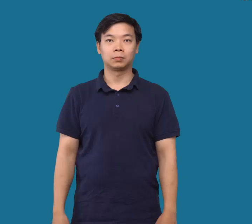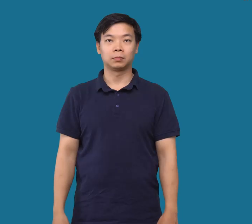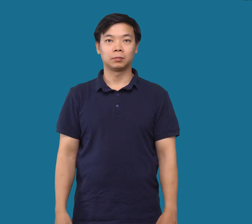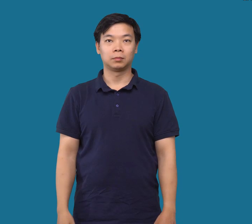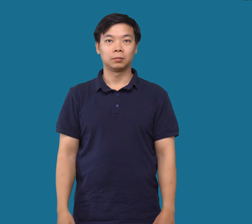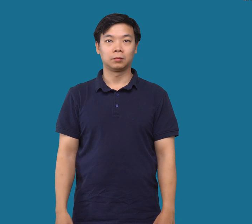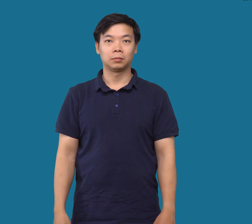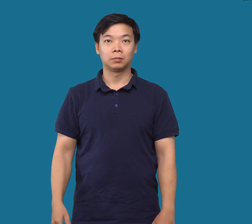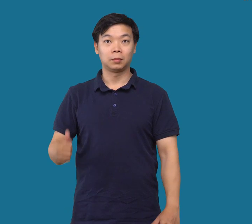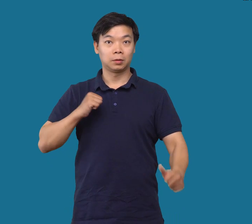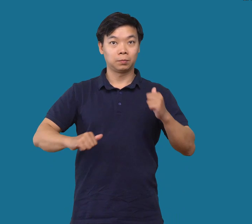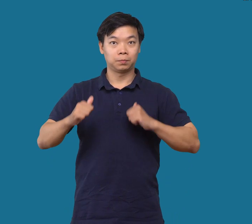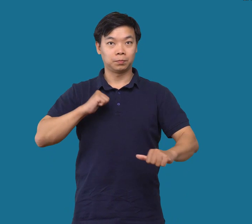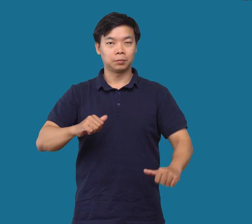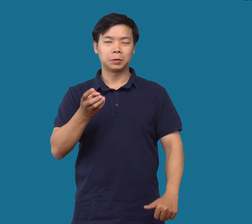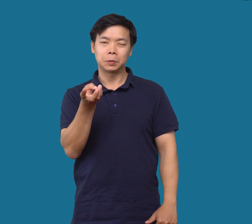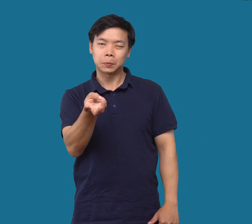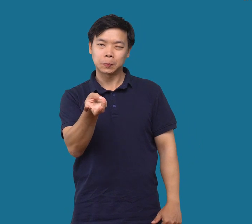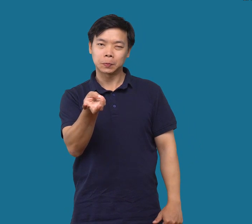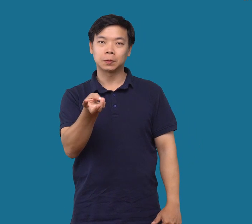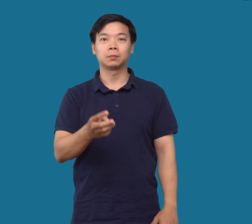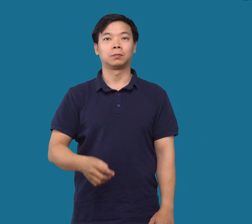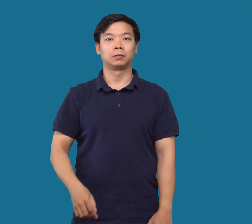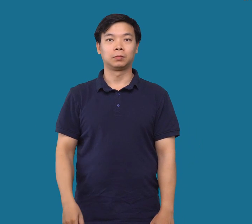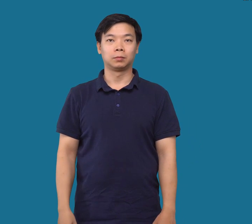dân tộc thiểu số